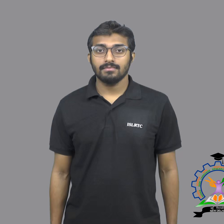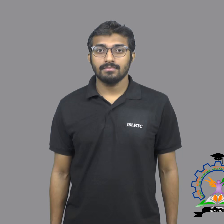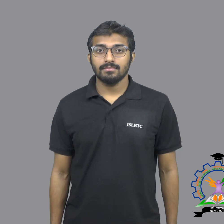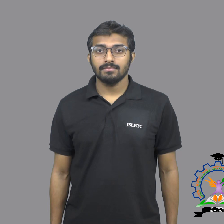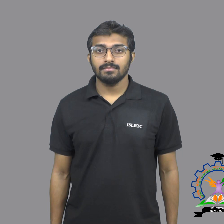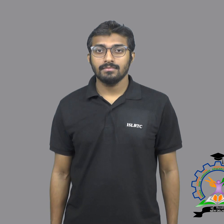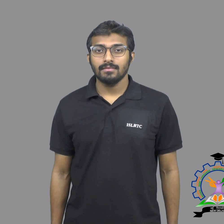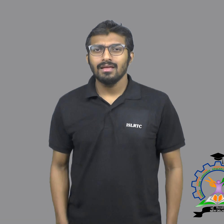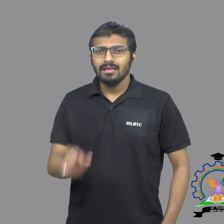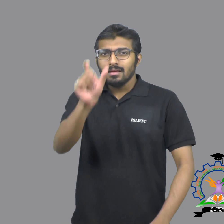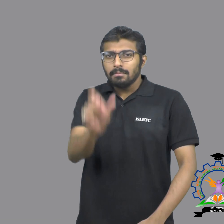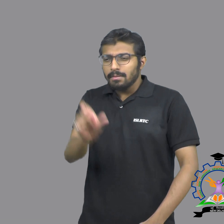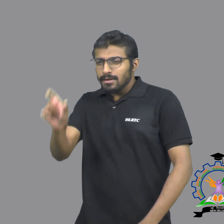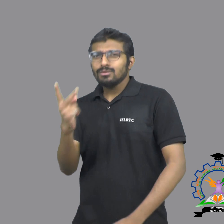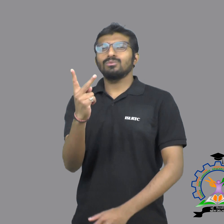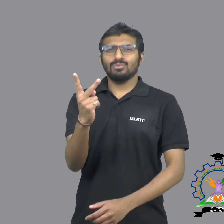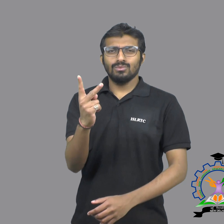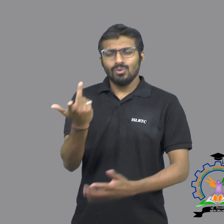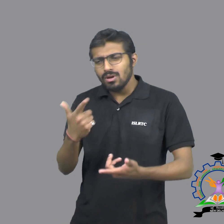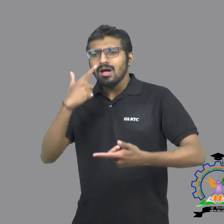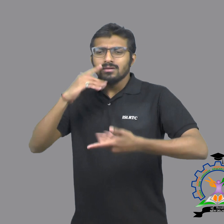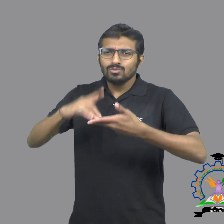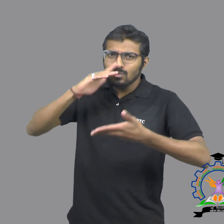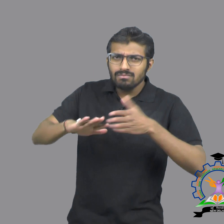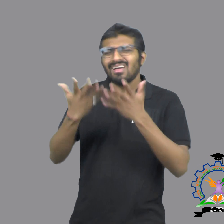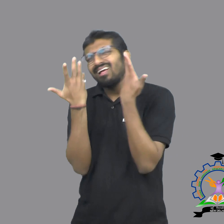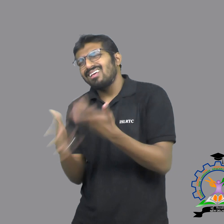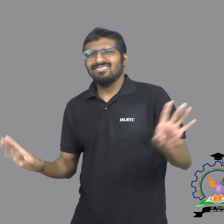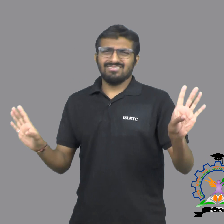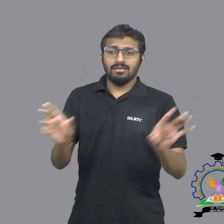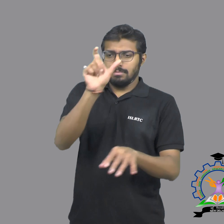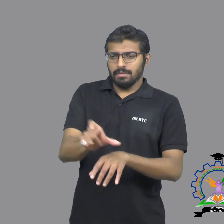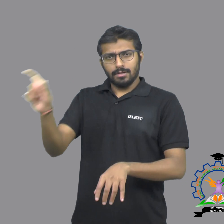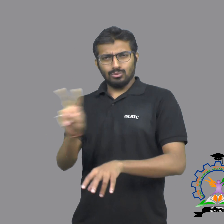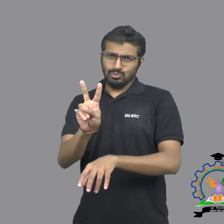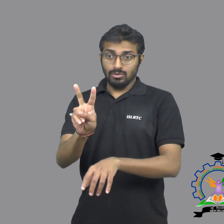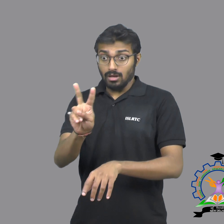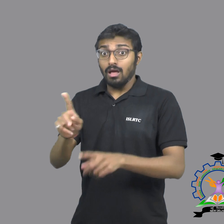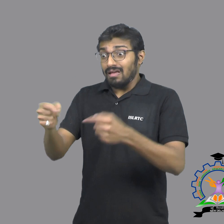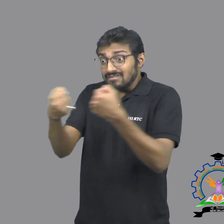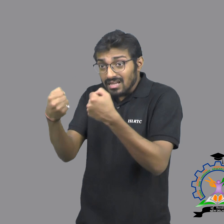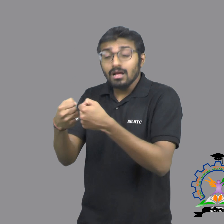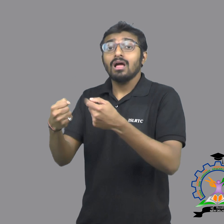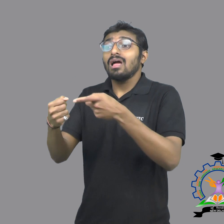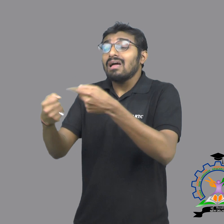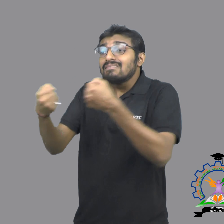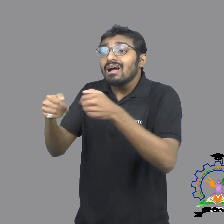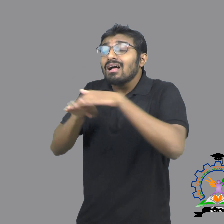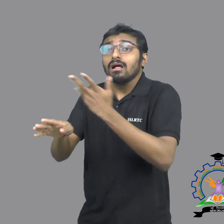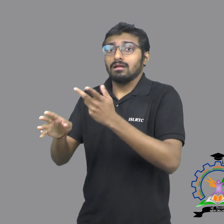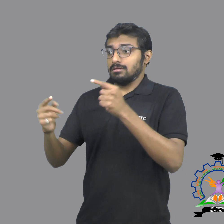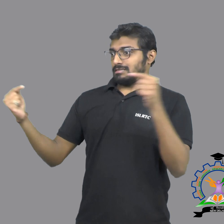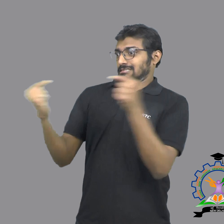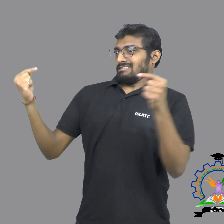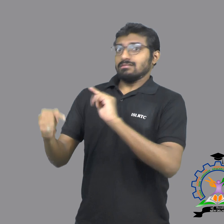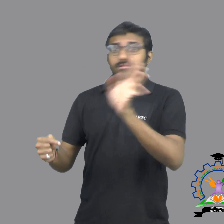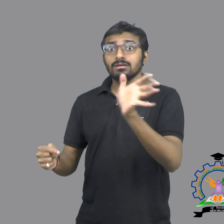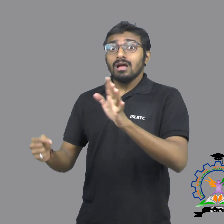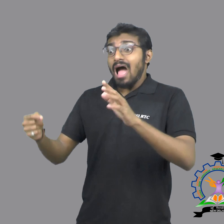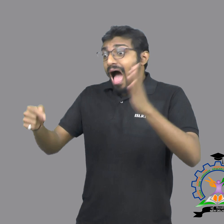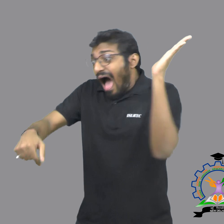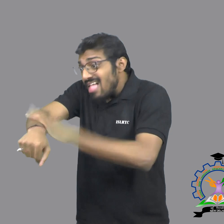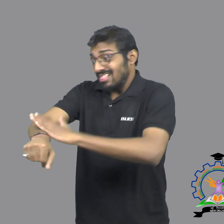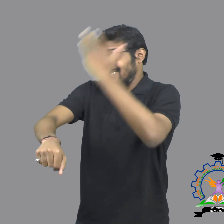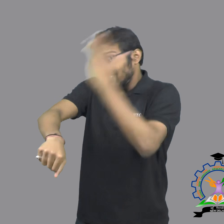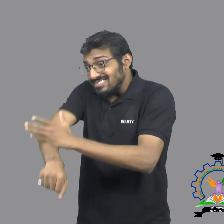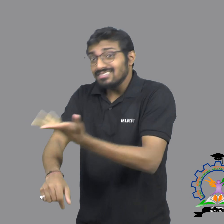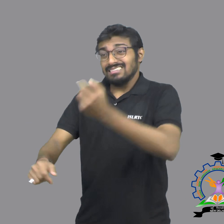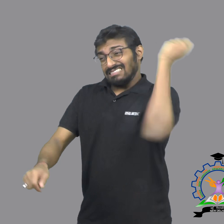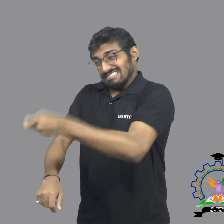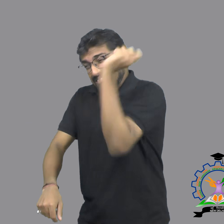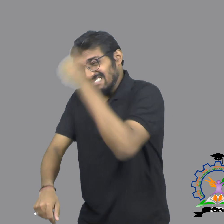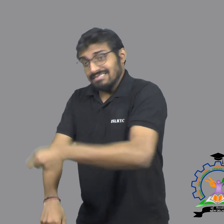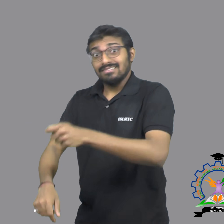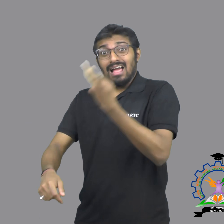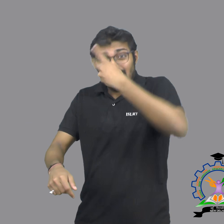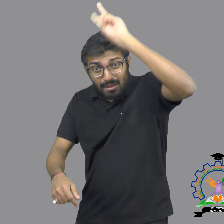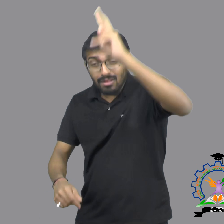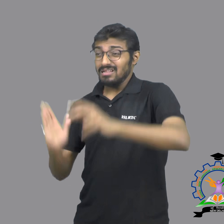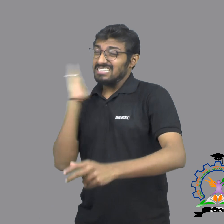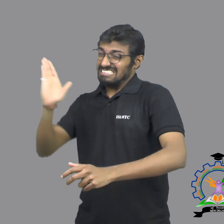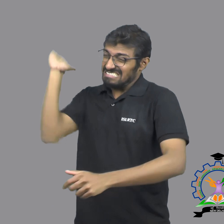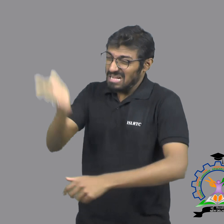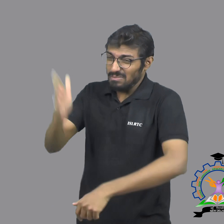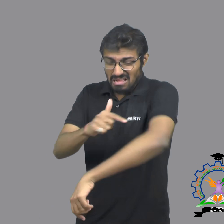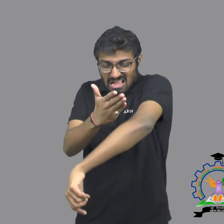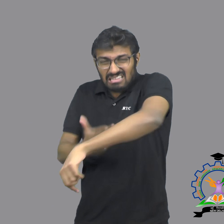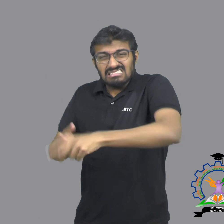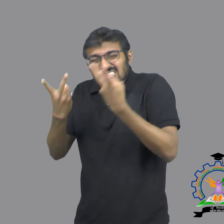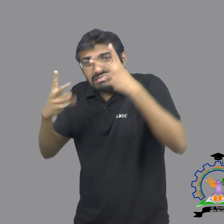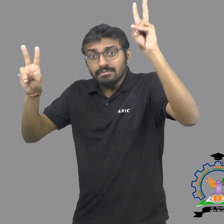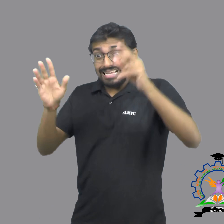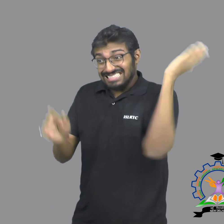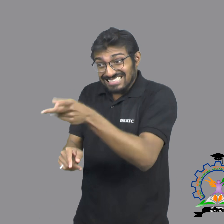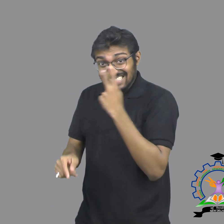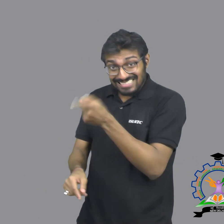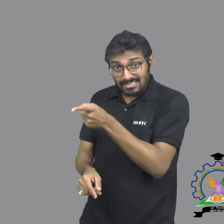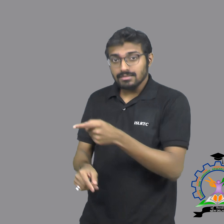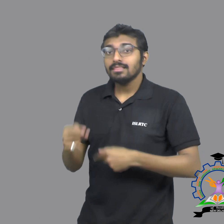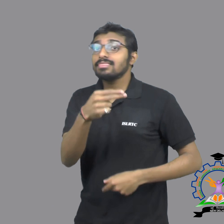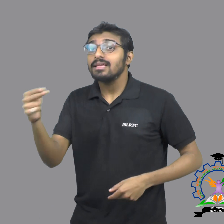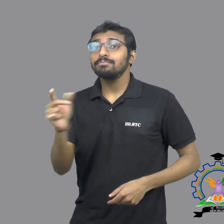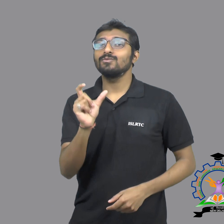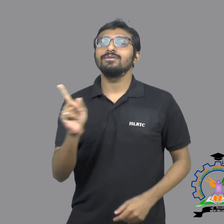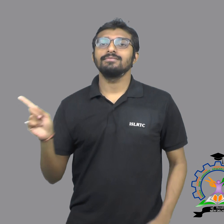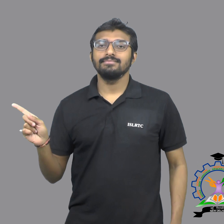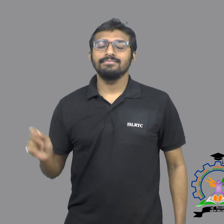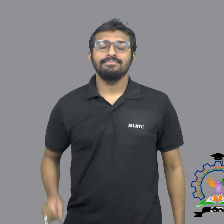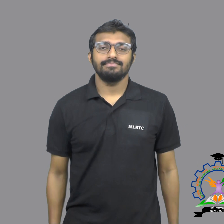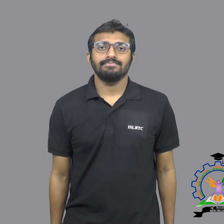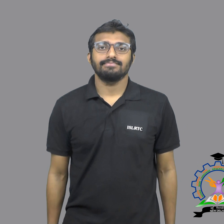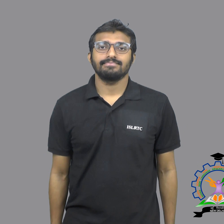Batter